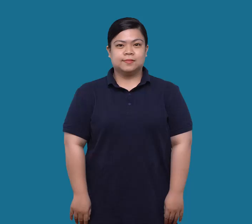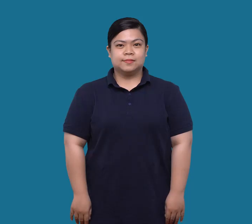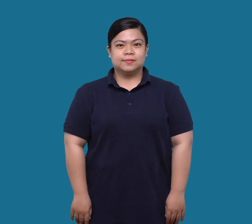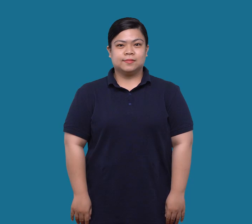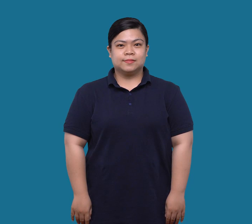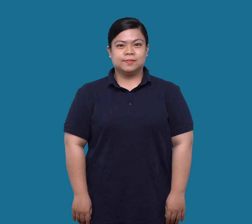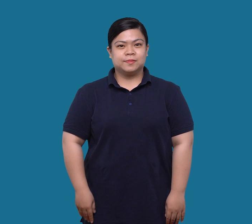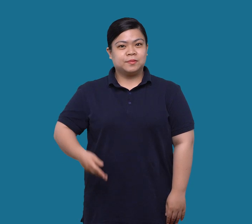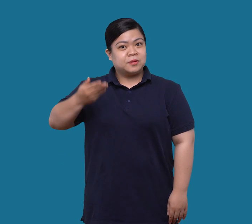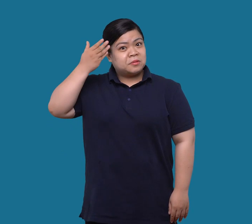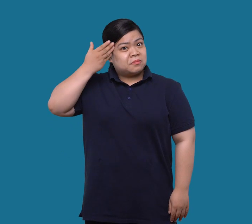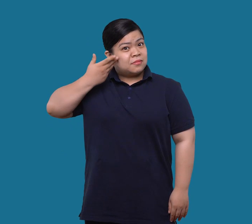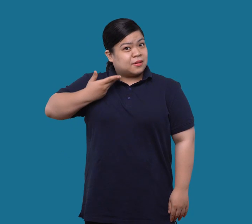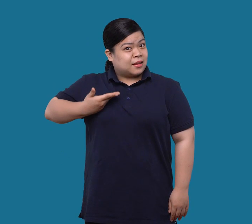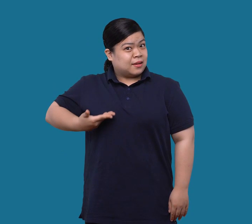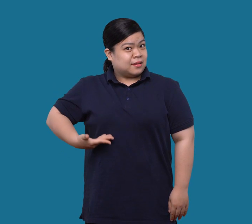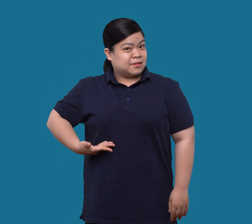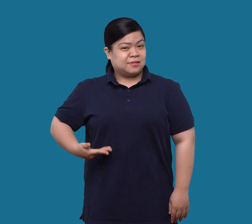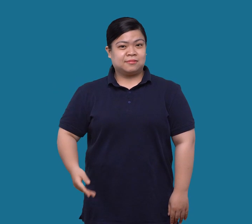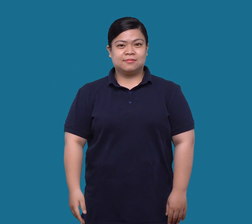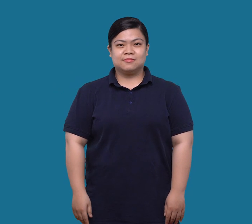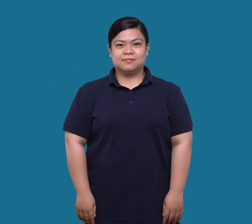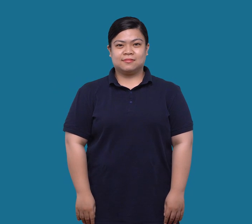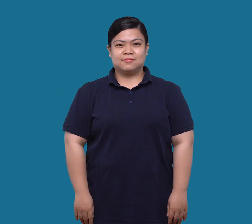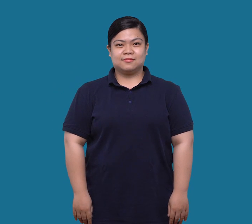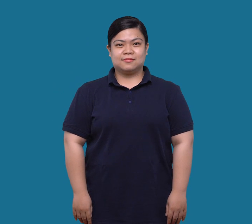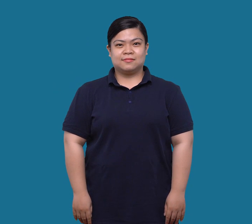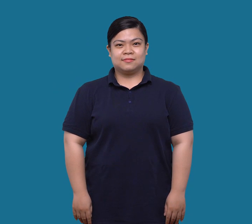tóc dài